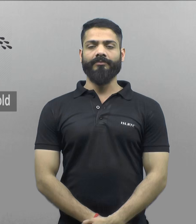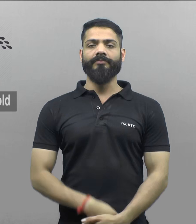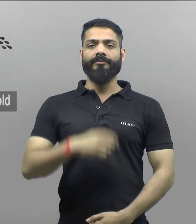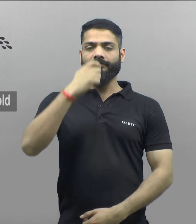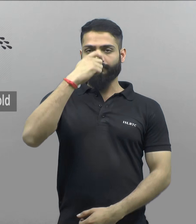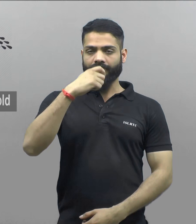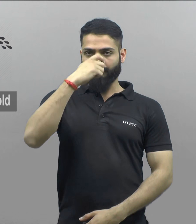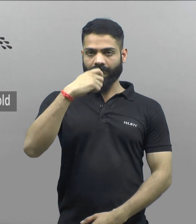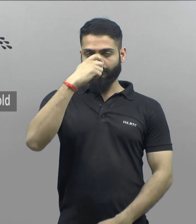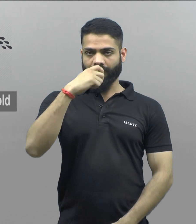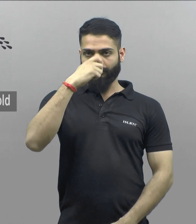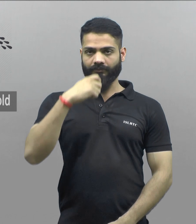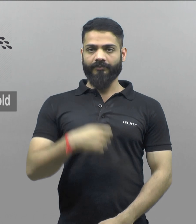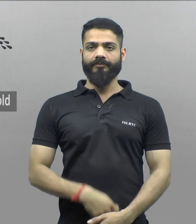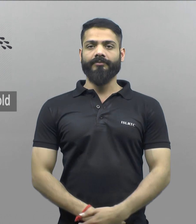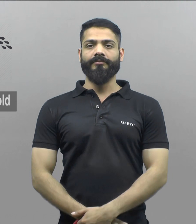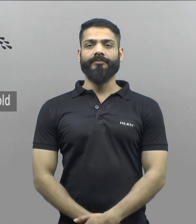Common Cold